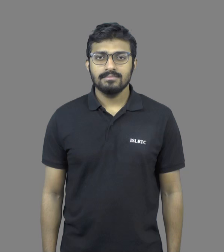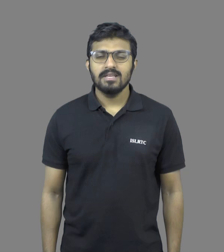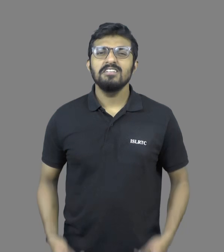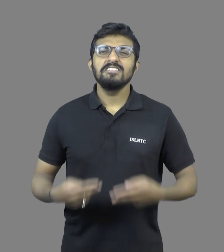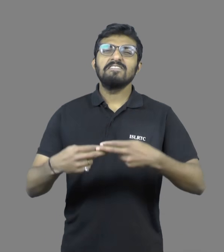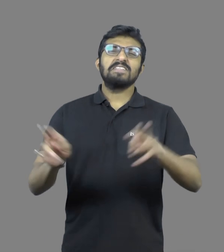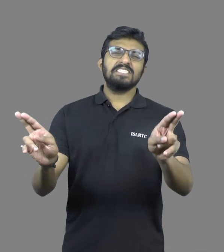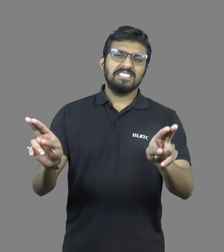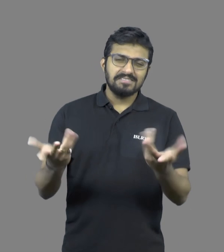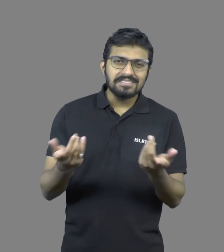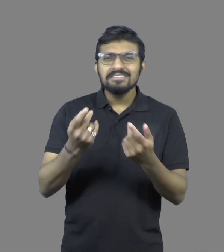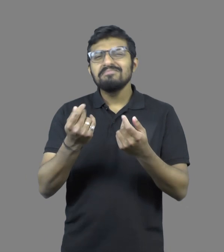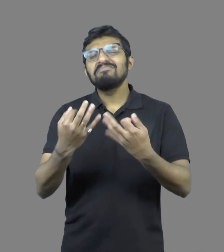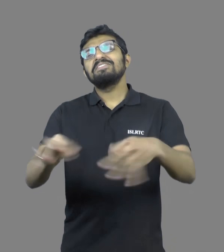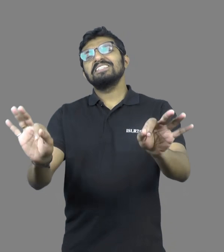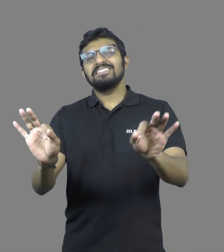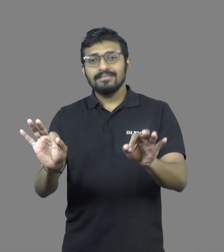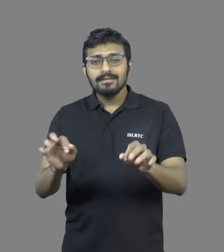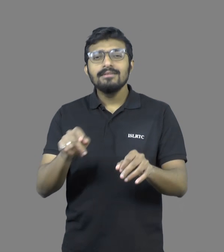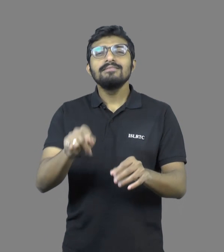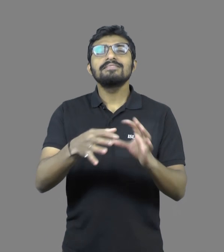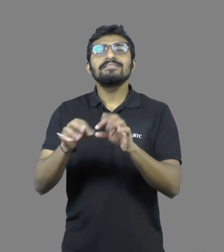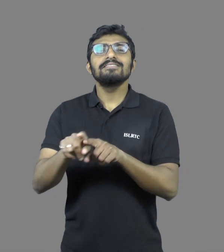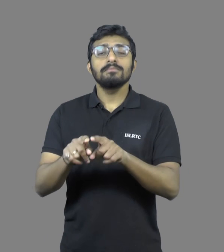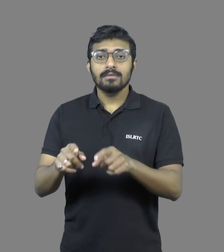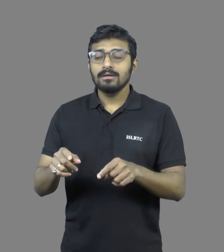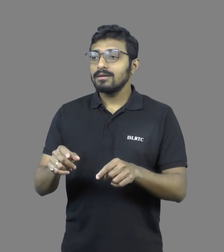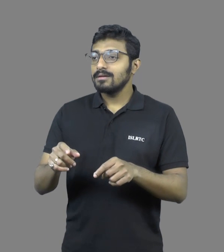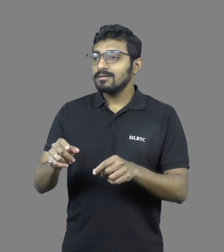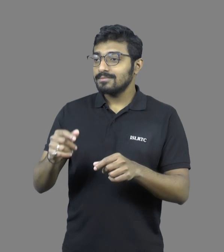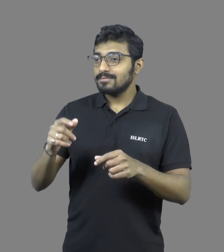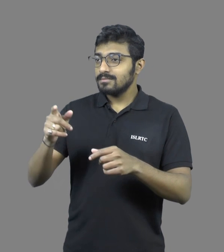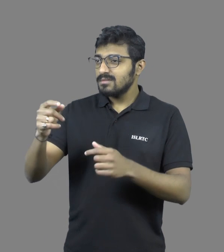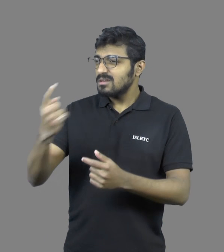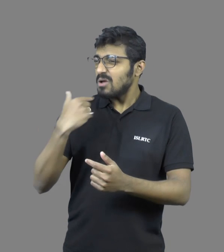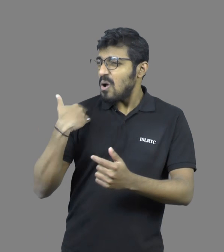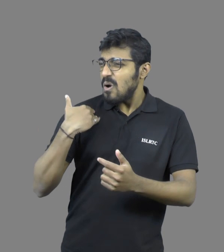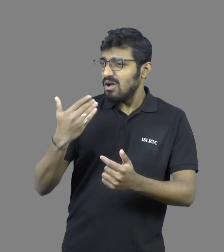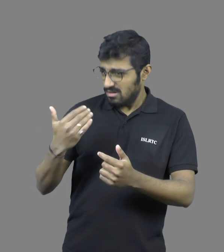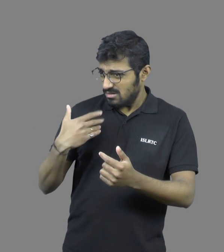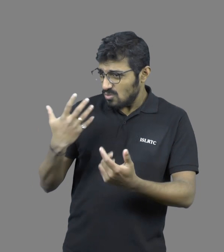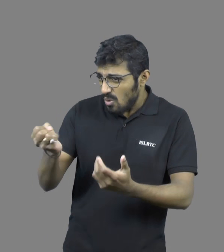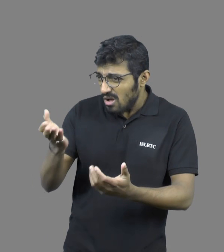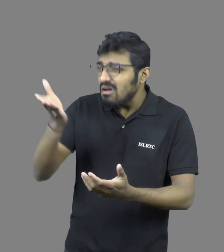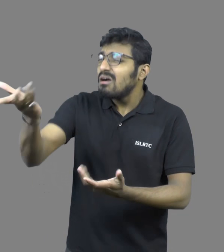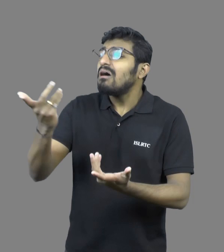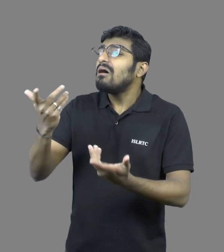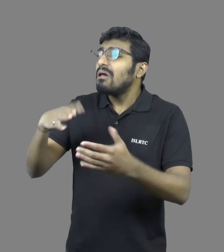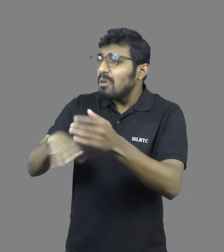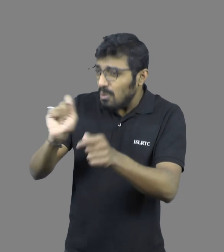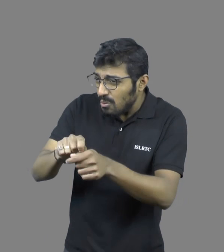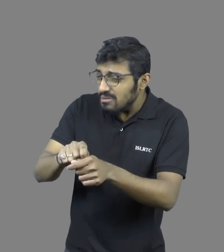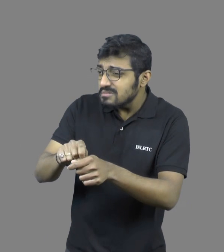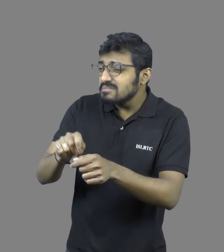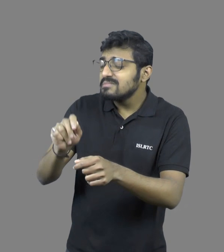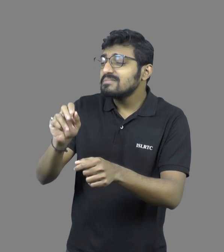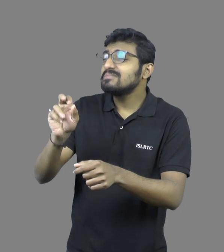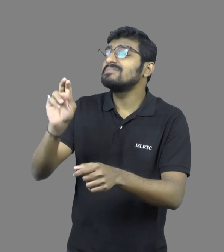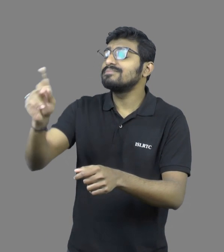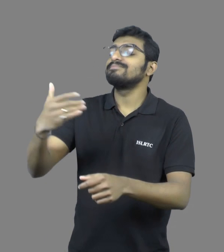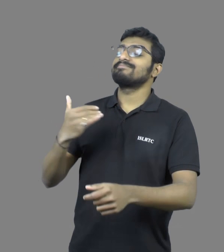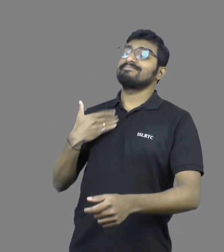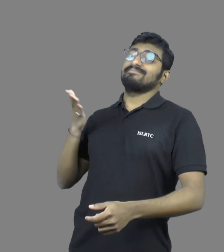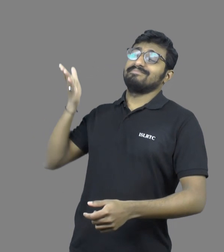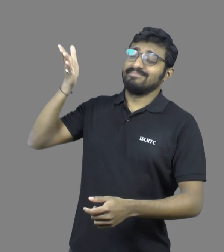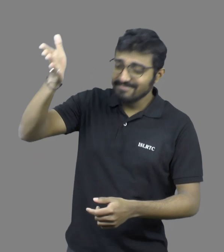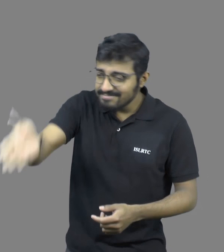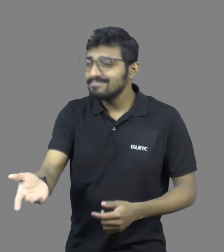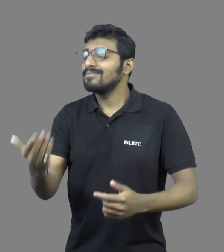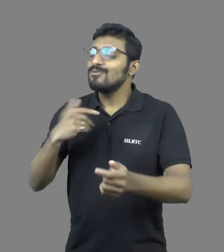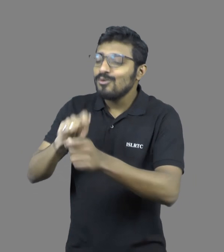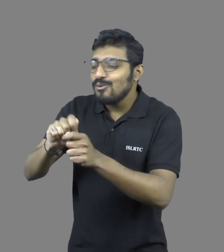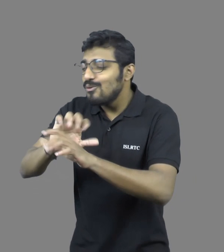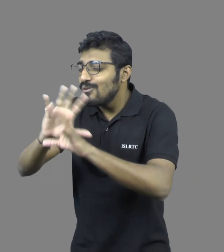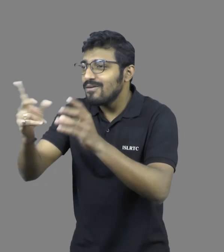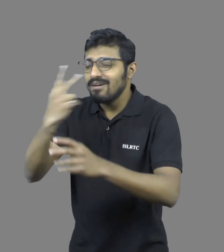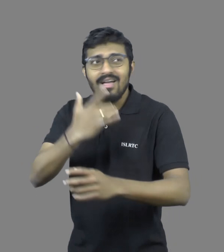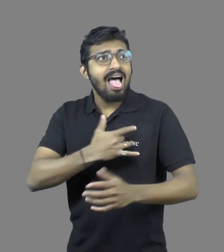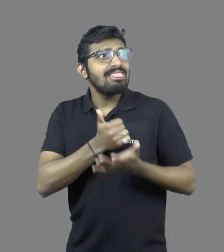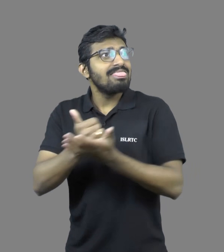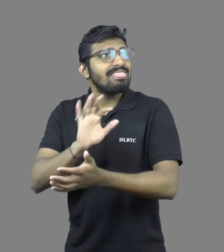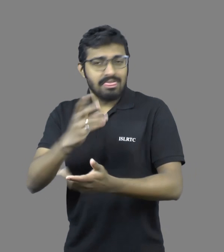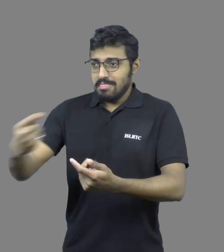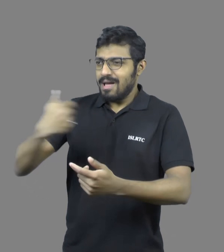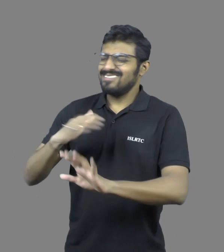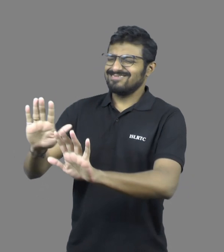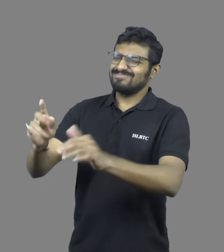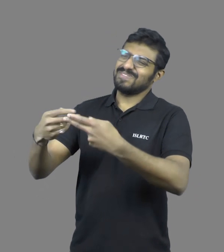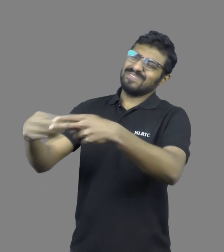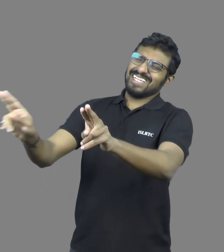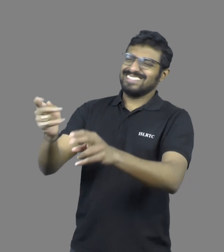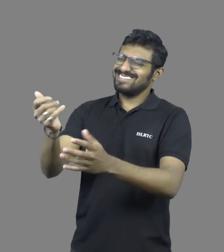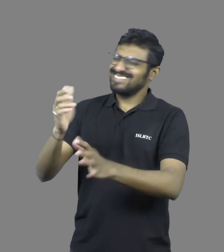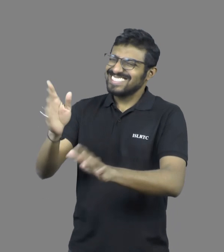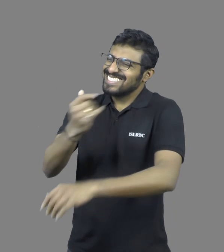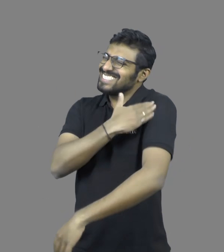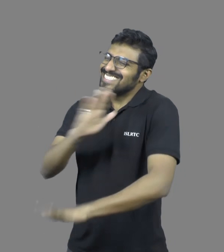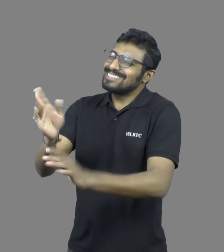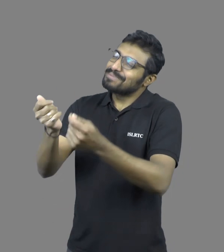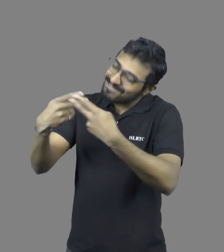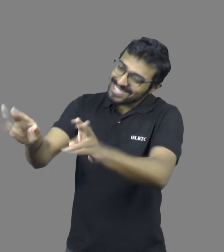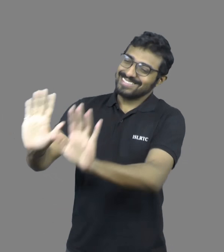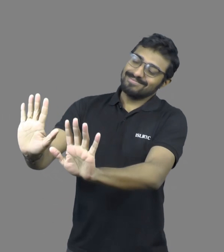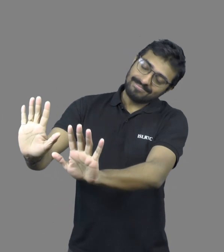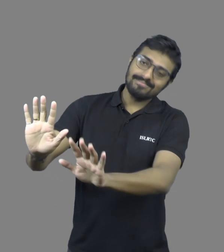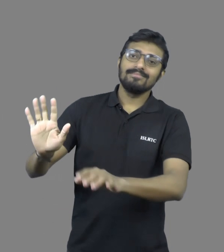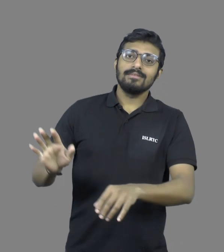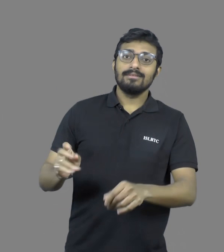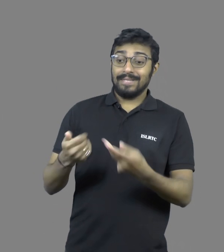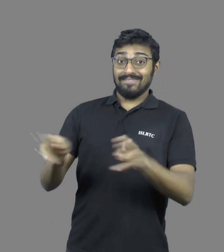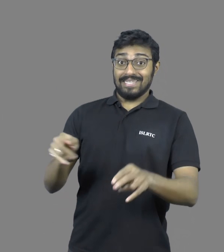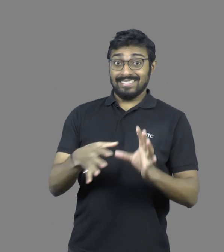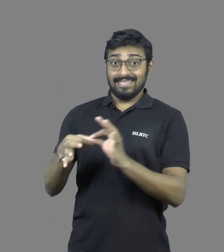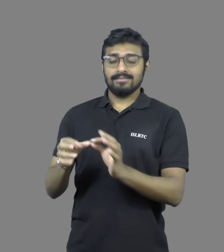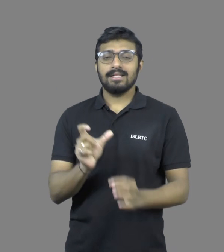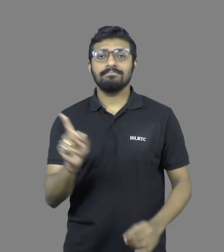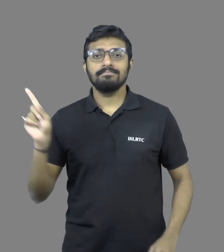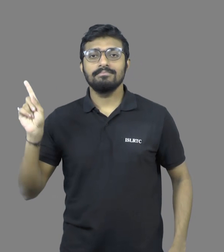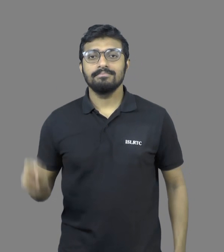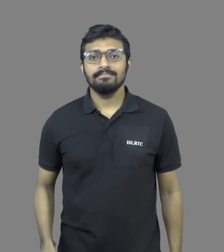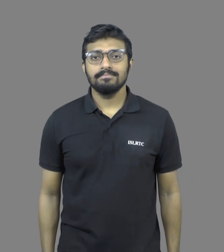Gratis Free of Charge